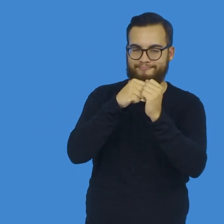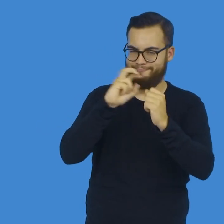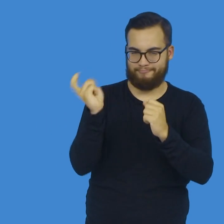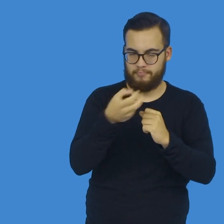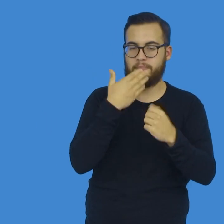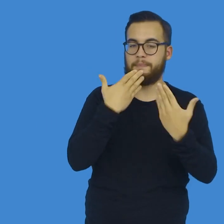etc